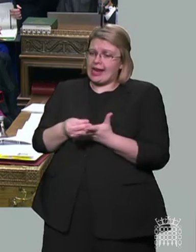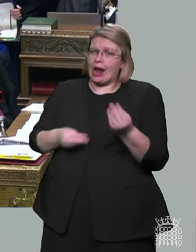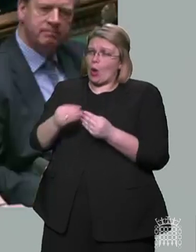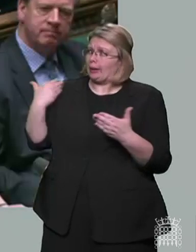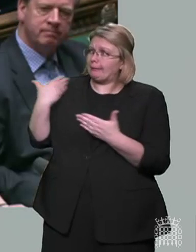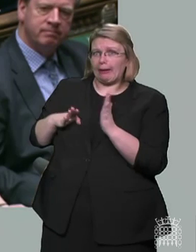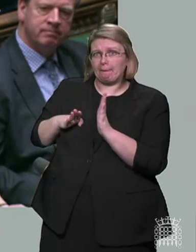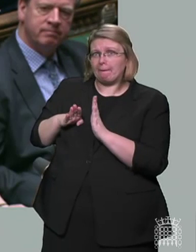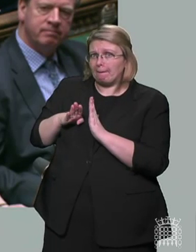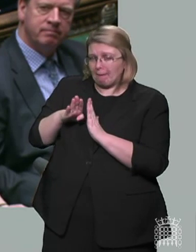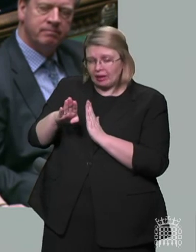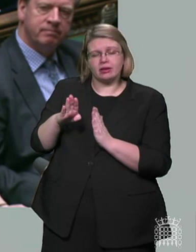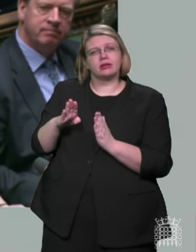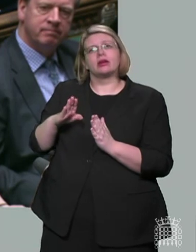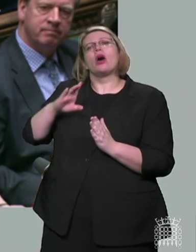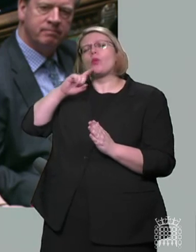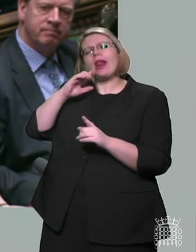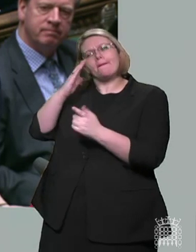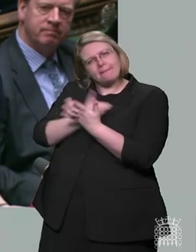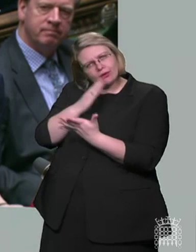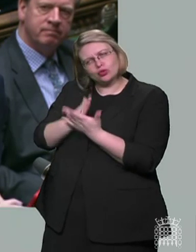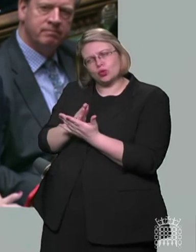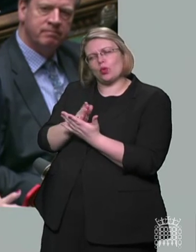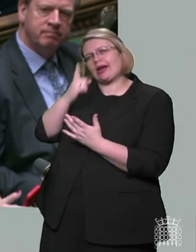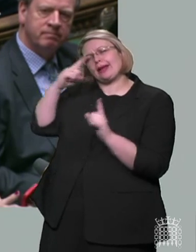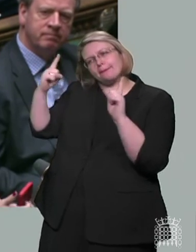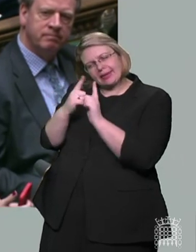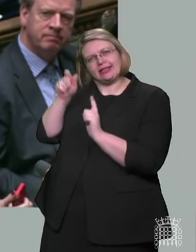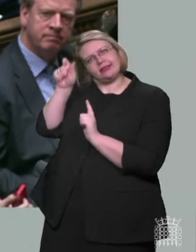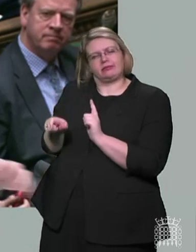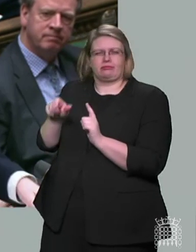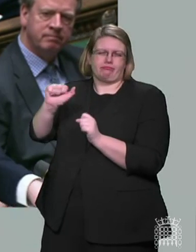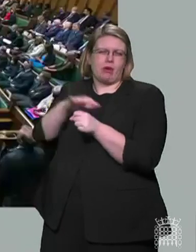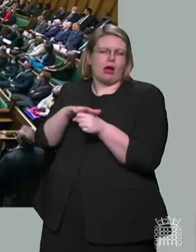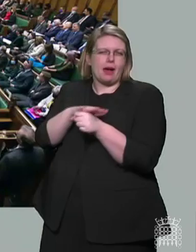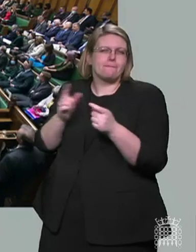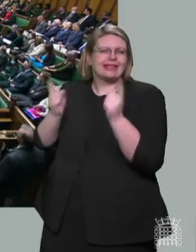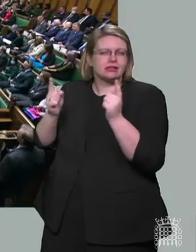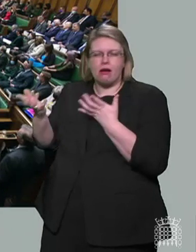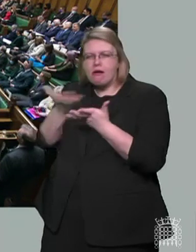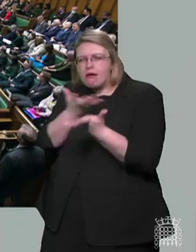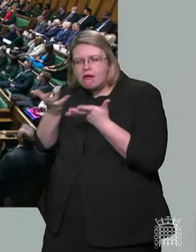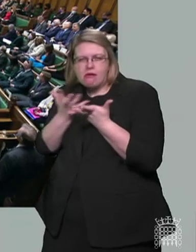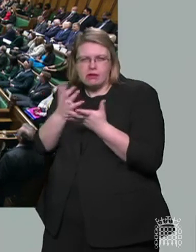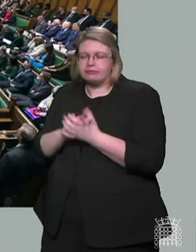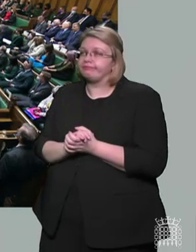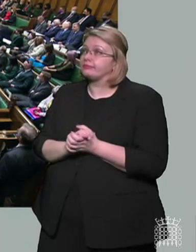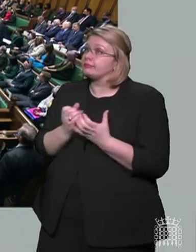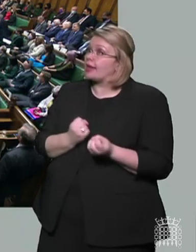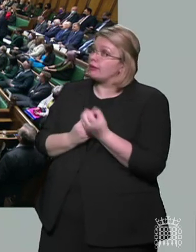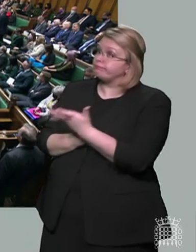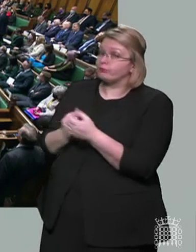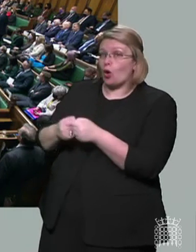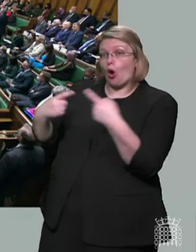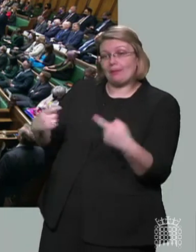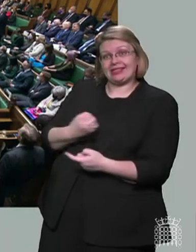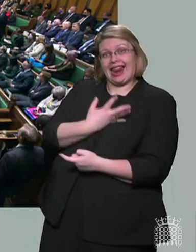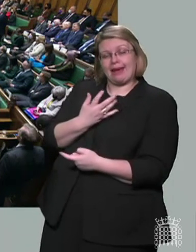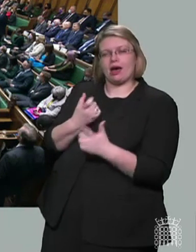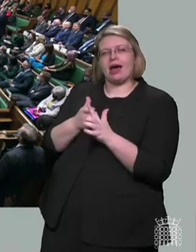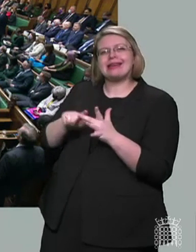I will make sure that he gets a meeting with the relevant Minister to discuss his immediate local concerns.